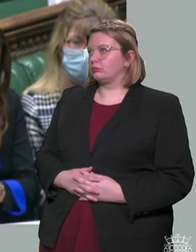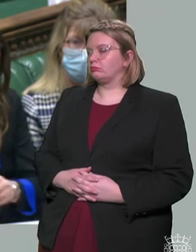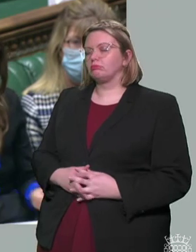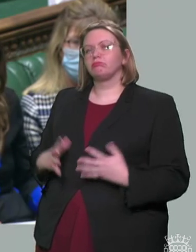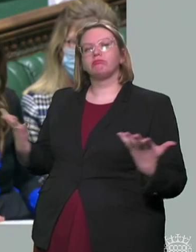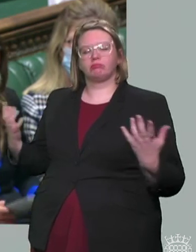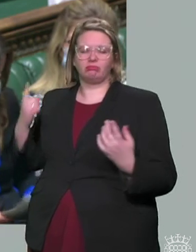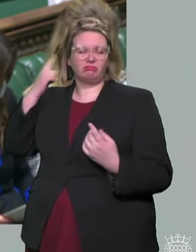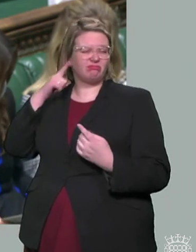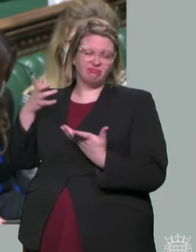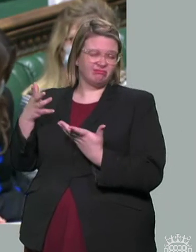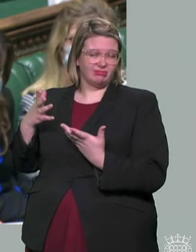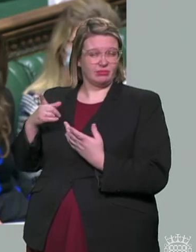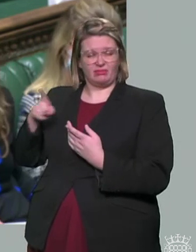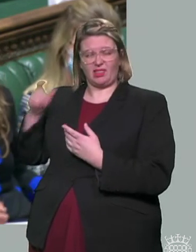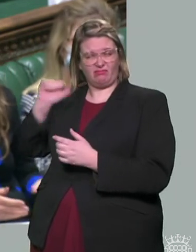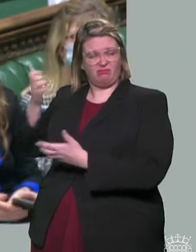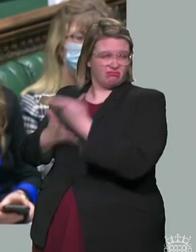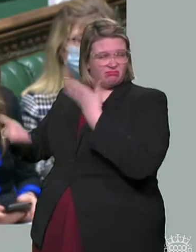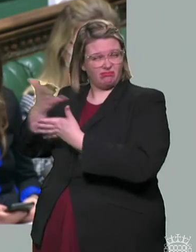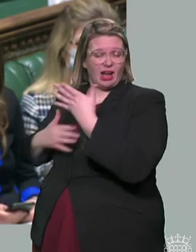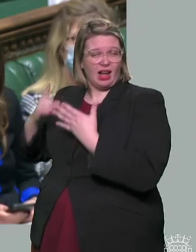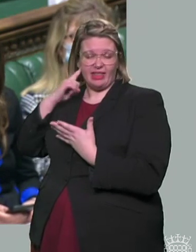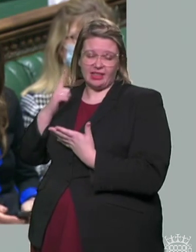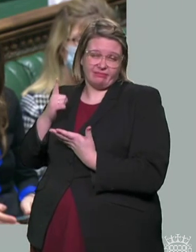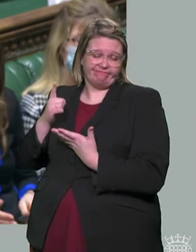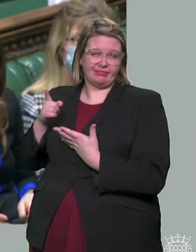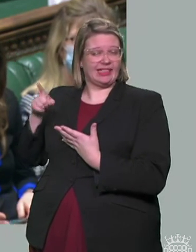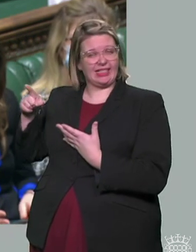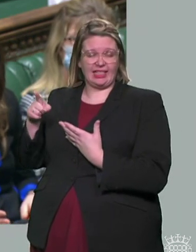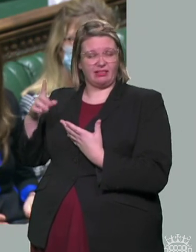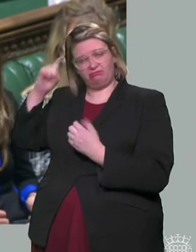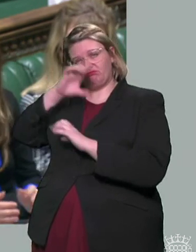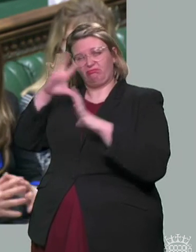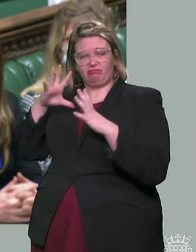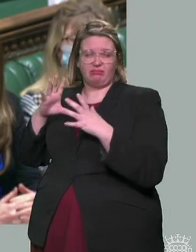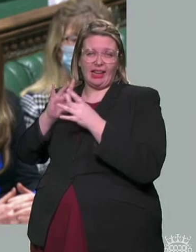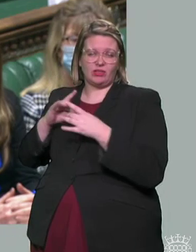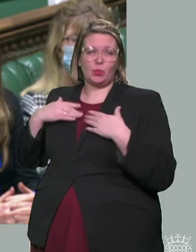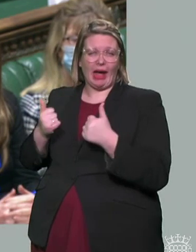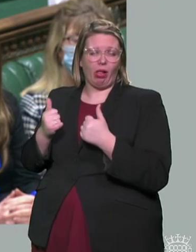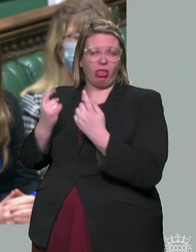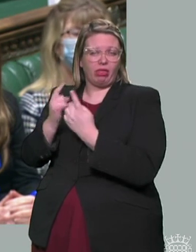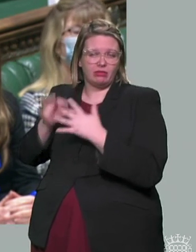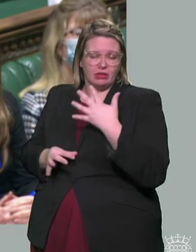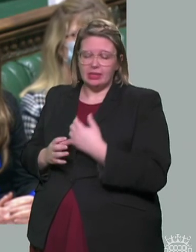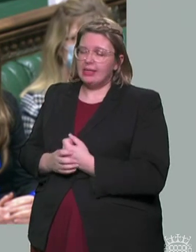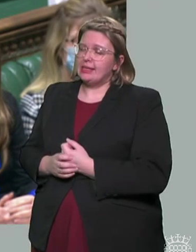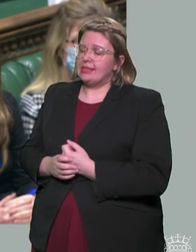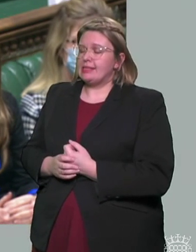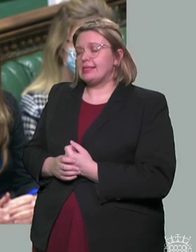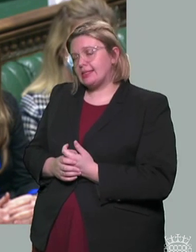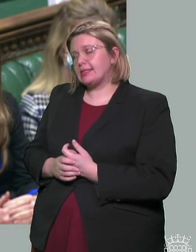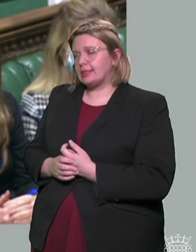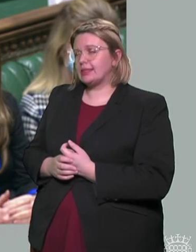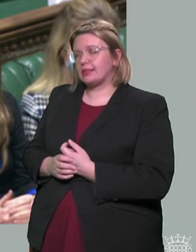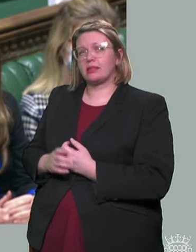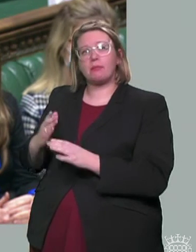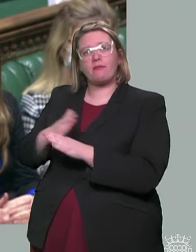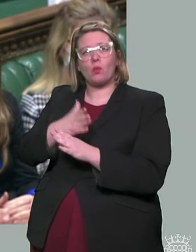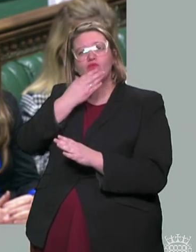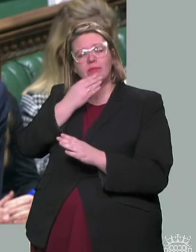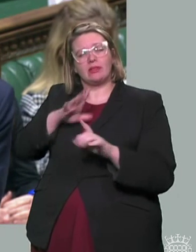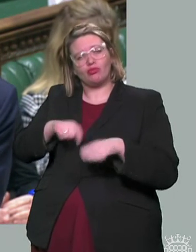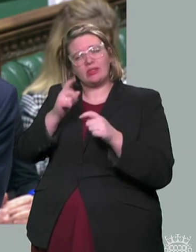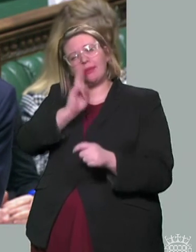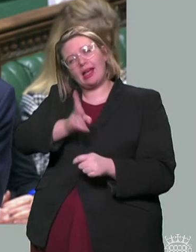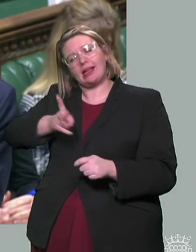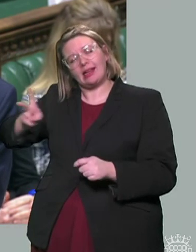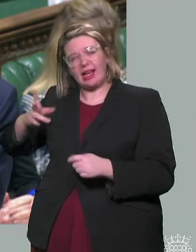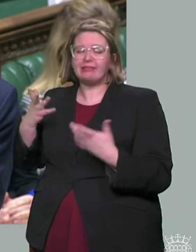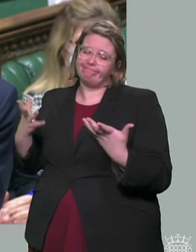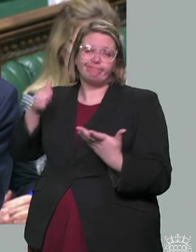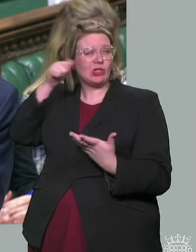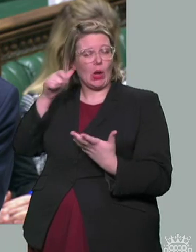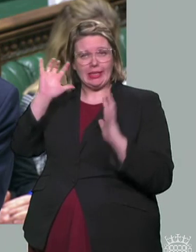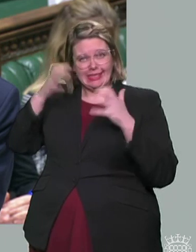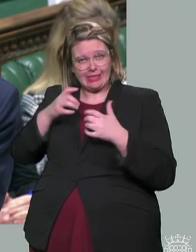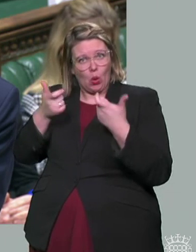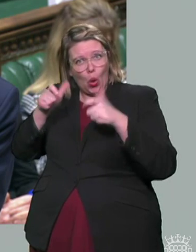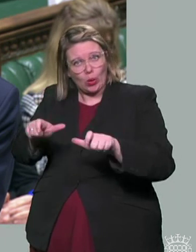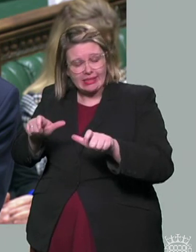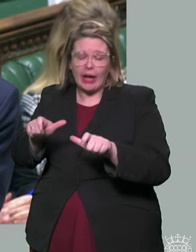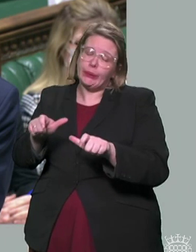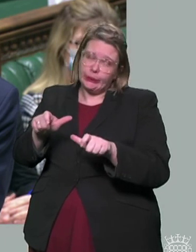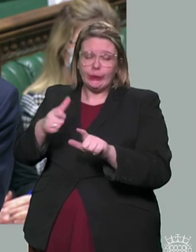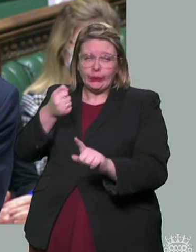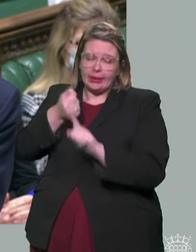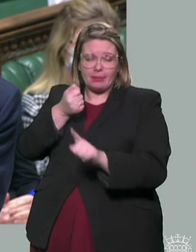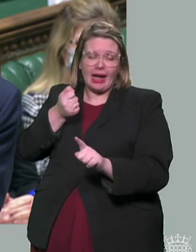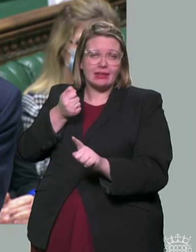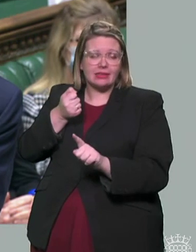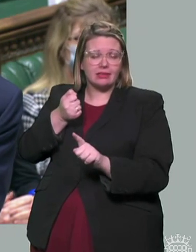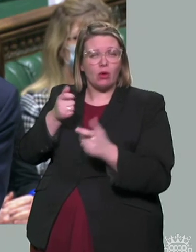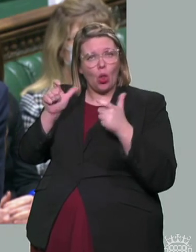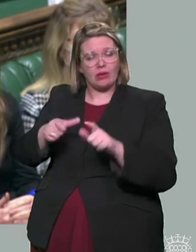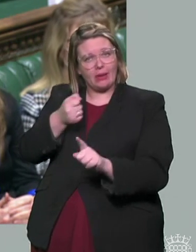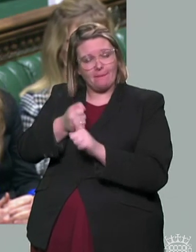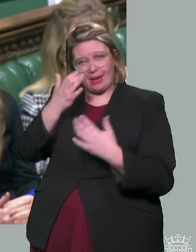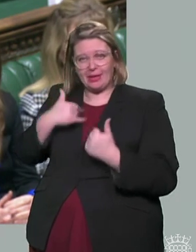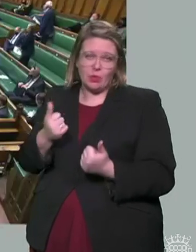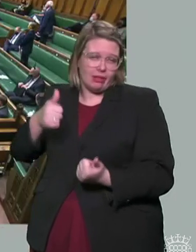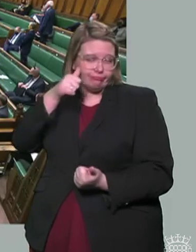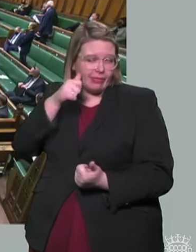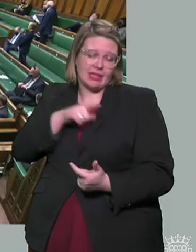in all parts of the House. As for those calling for restrictions—as the honourable Member for Ilford North, who I think speaks on health matters, did repeatedly before Christmas—lockdowns have an effect on people, and particularly on mental health.